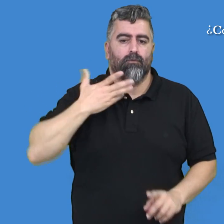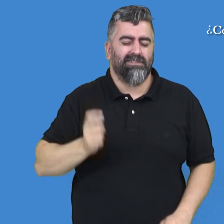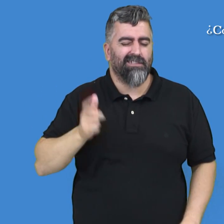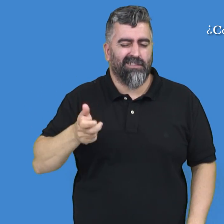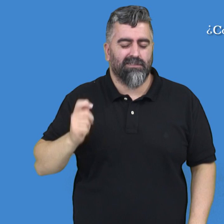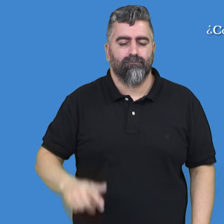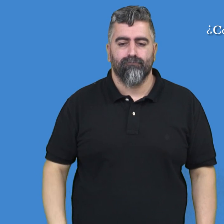frecuente